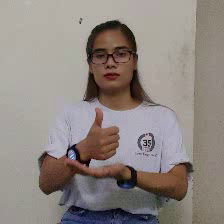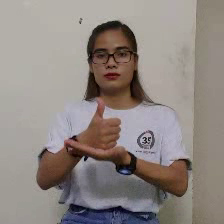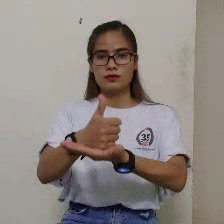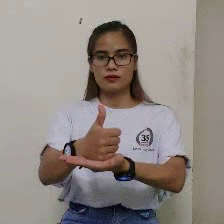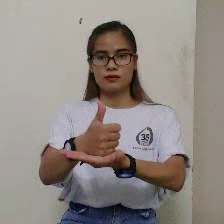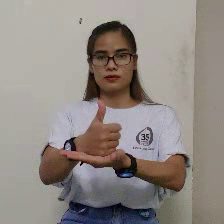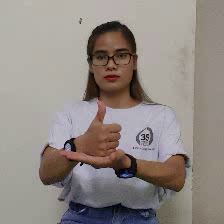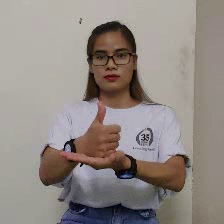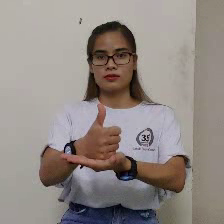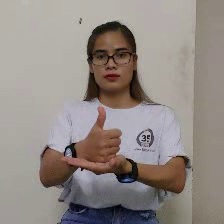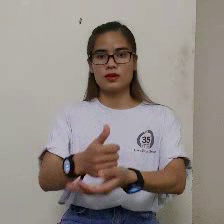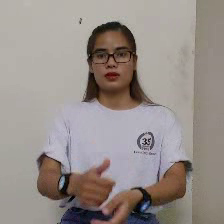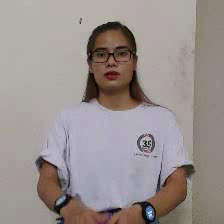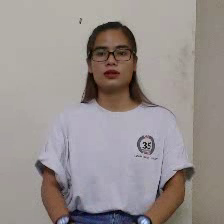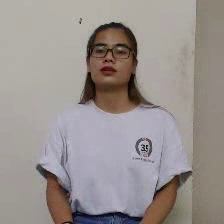Giúp